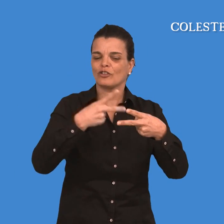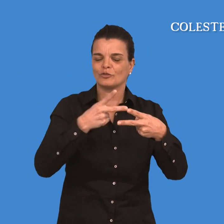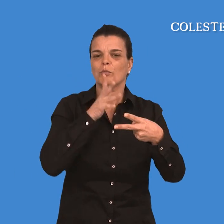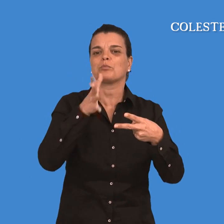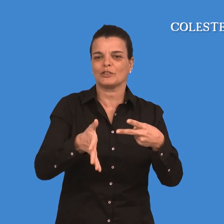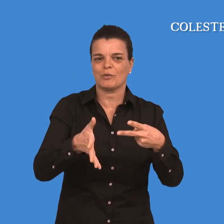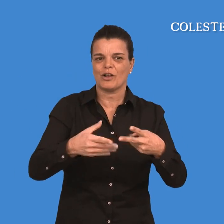motivo